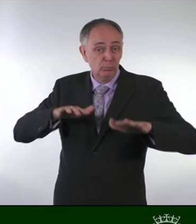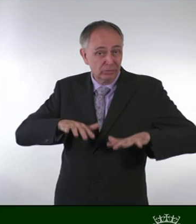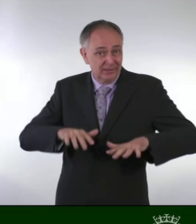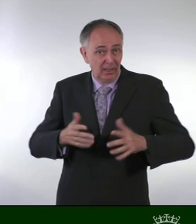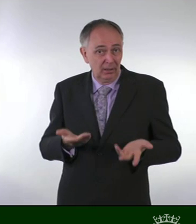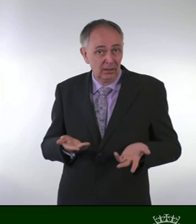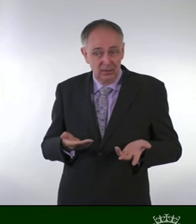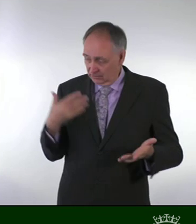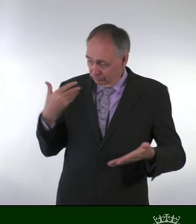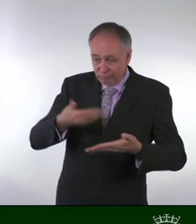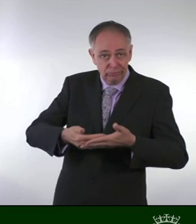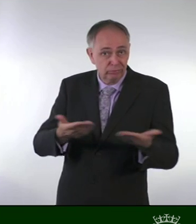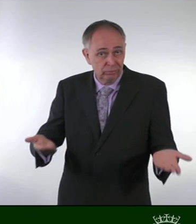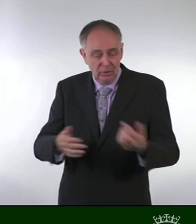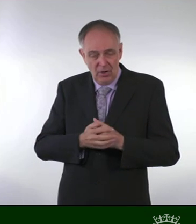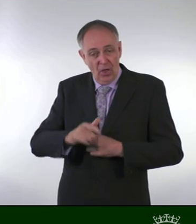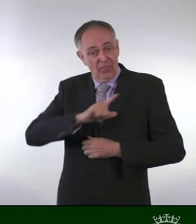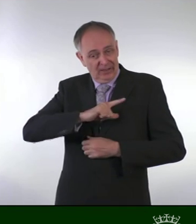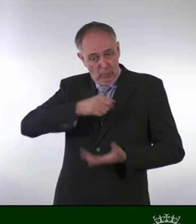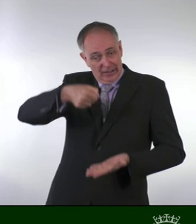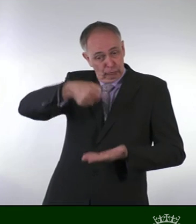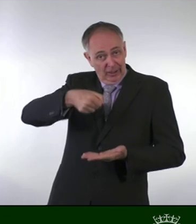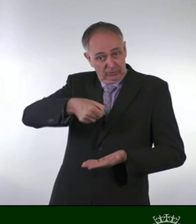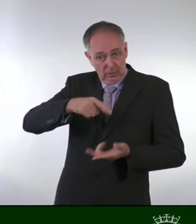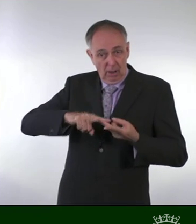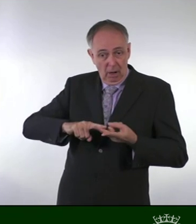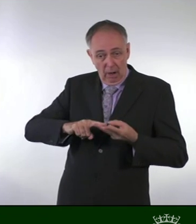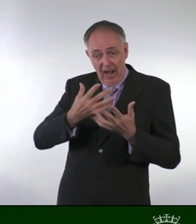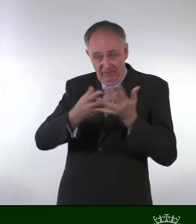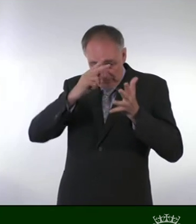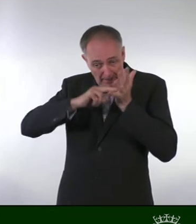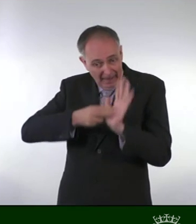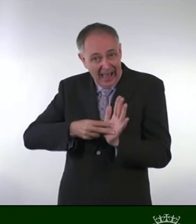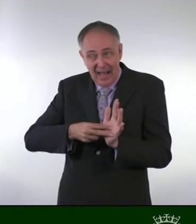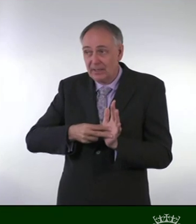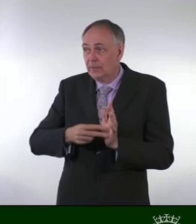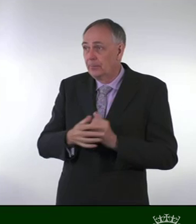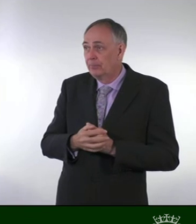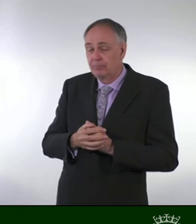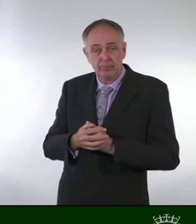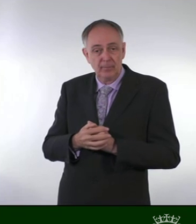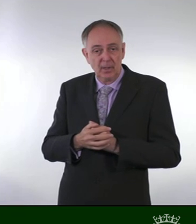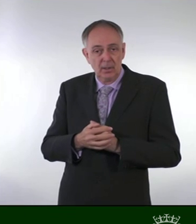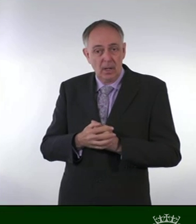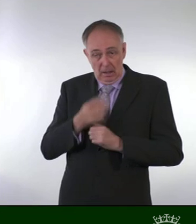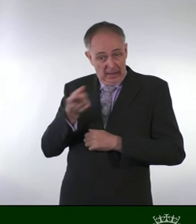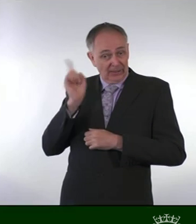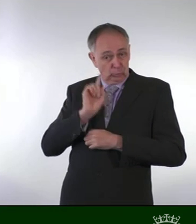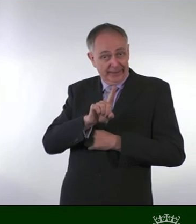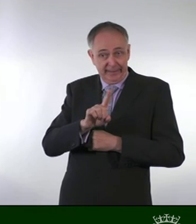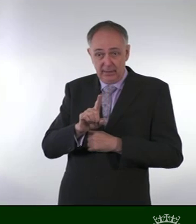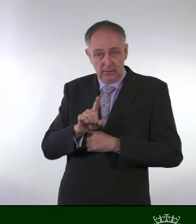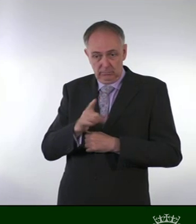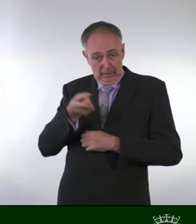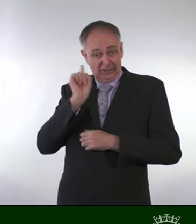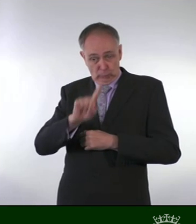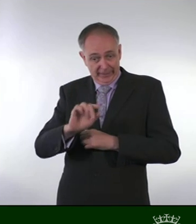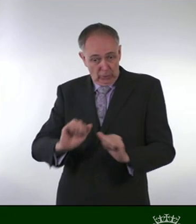That is why the Chancellor has brought forward a range of measures, which, by the way, the right honourable and learned Gentleman supported last week.